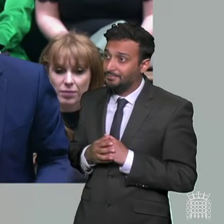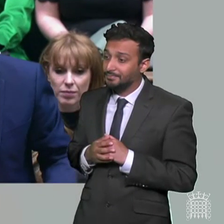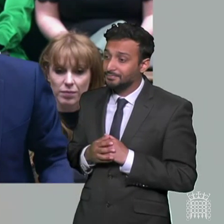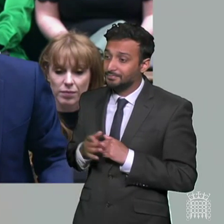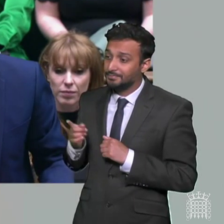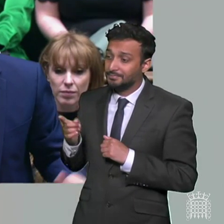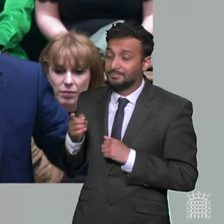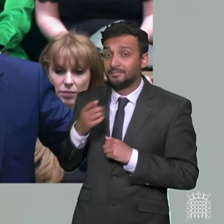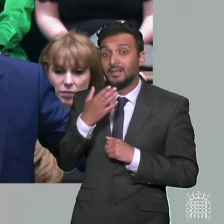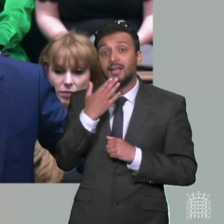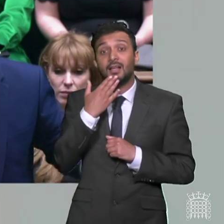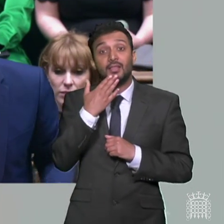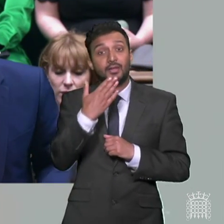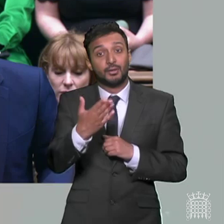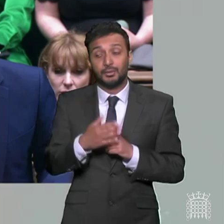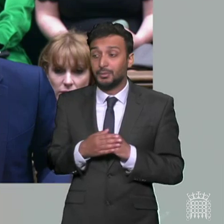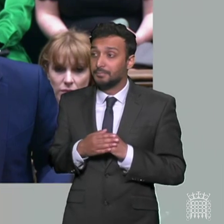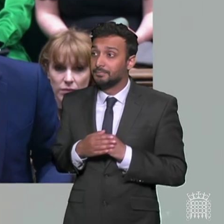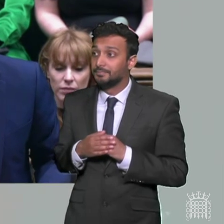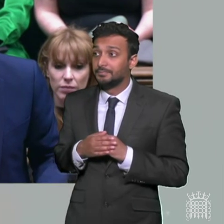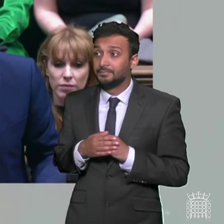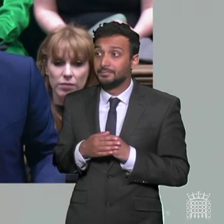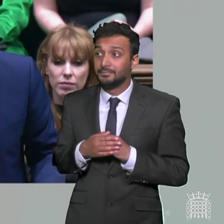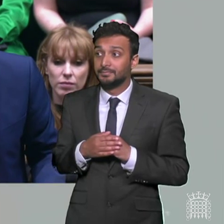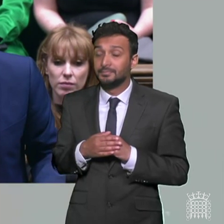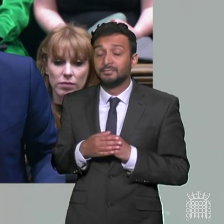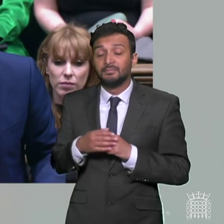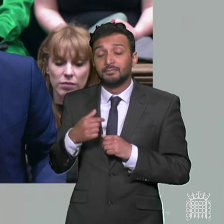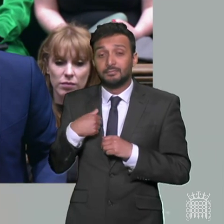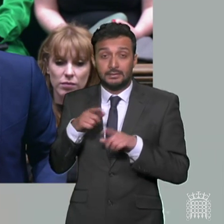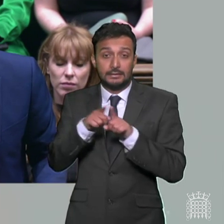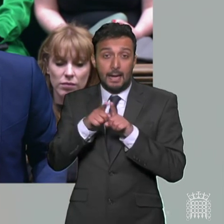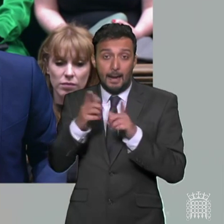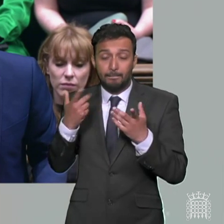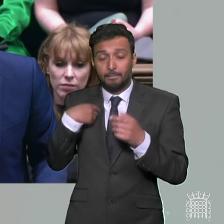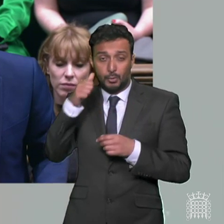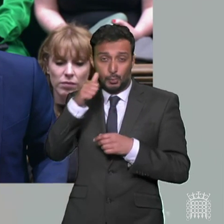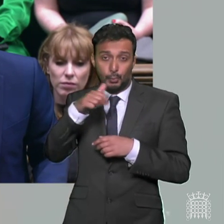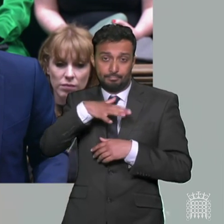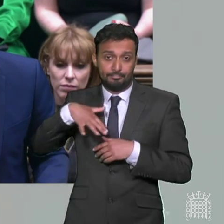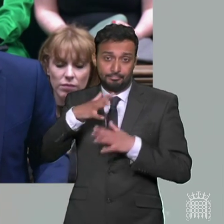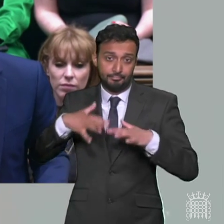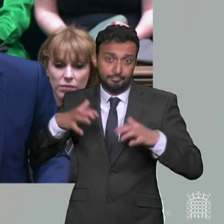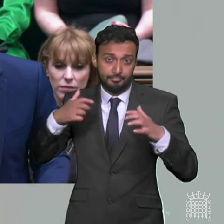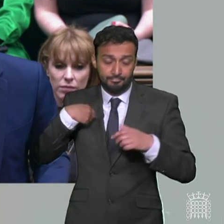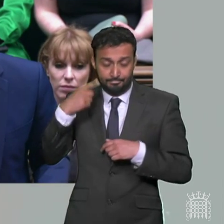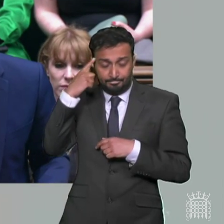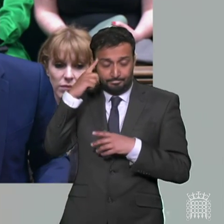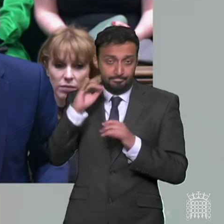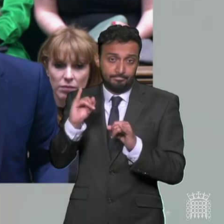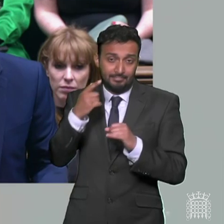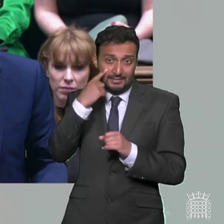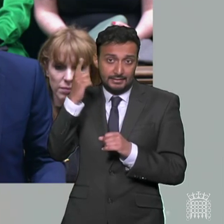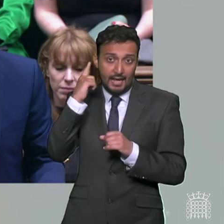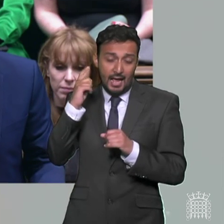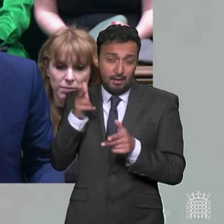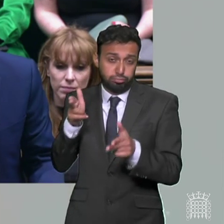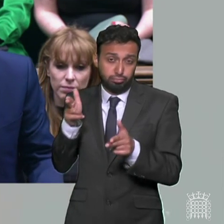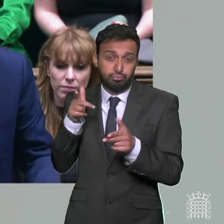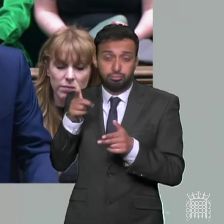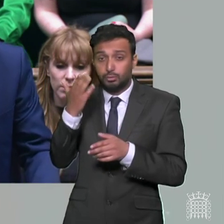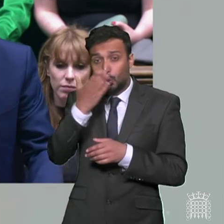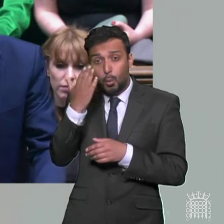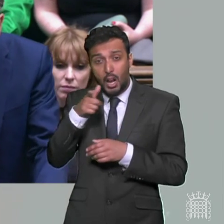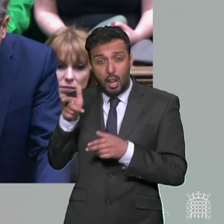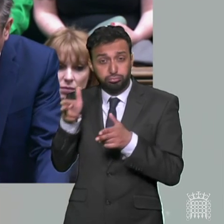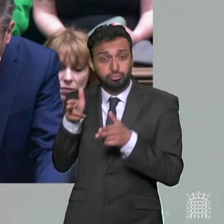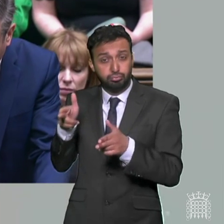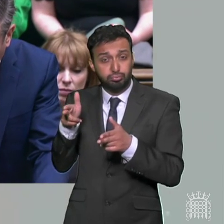My thoughts and, I know, the thoughts of the whole House are with the families of the victims of yesterday’s school shooting in Texas.